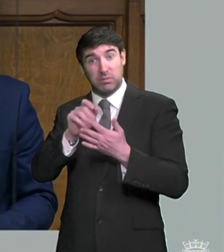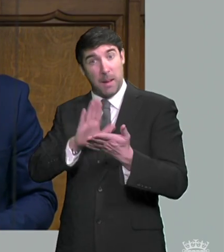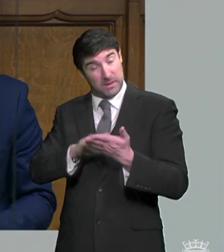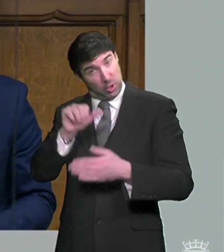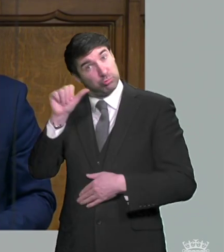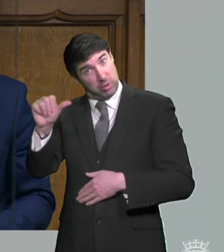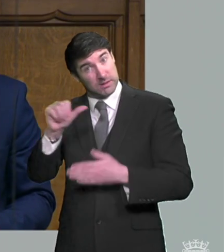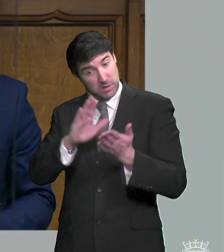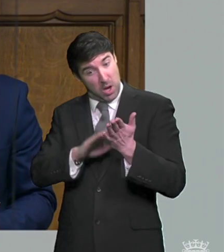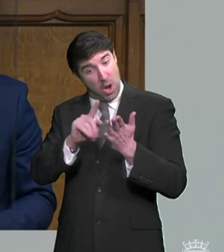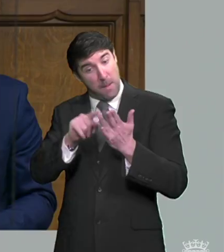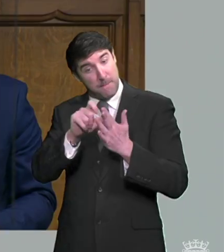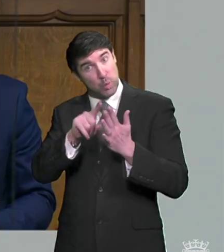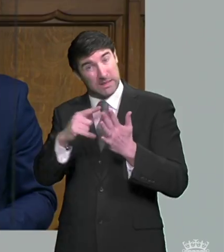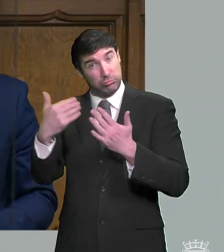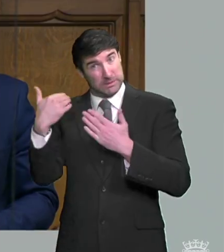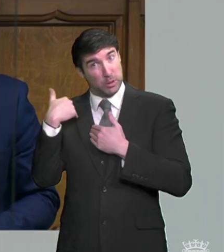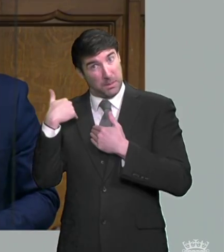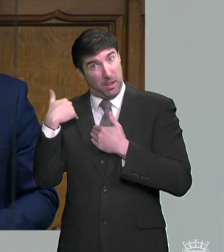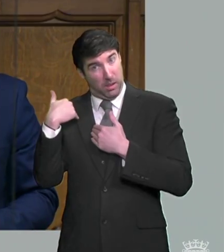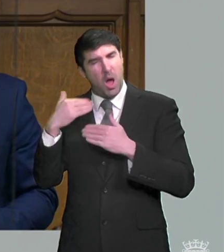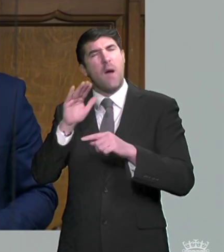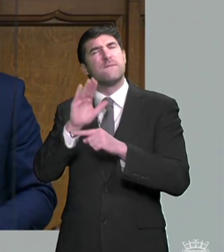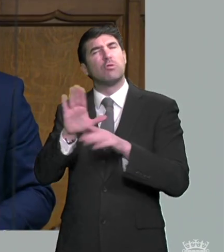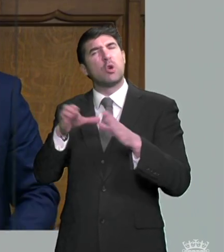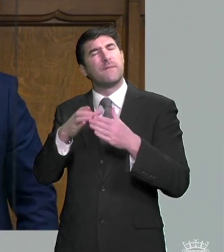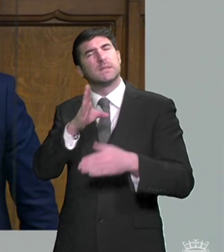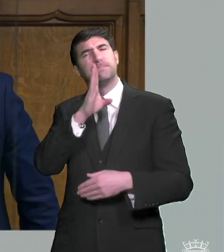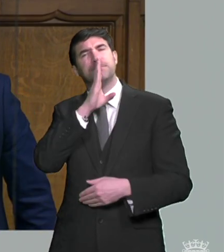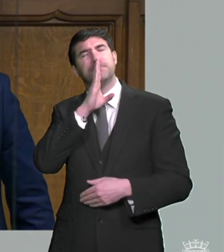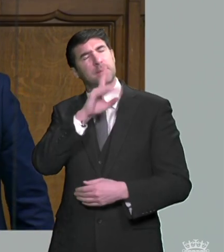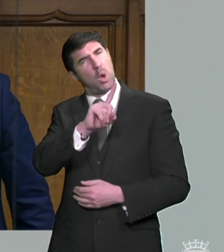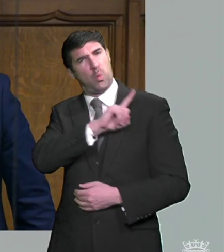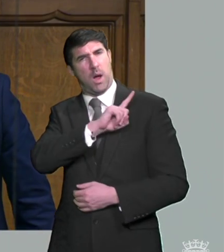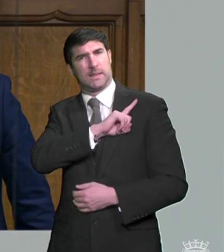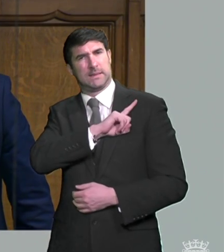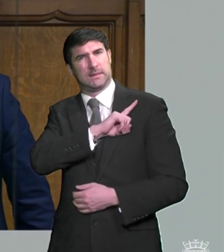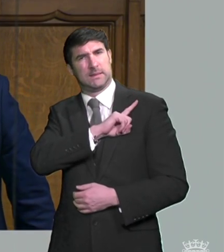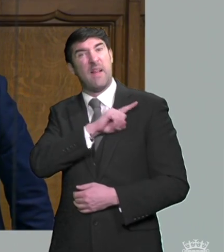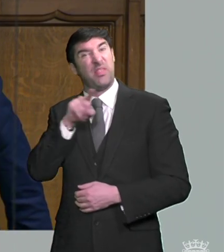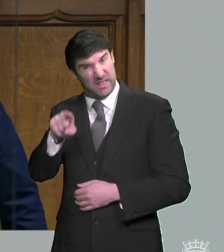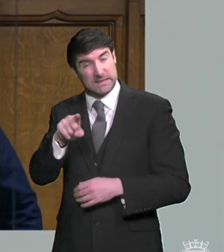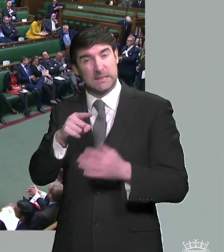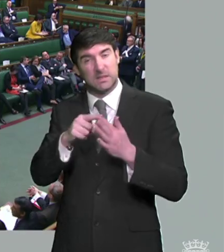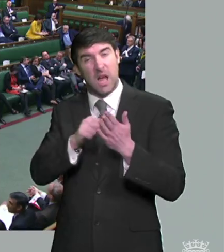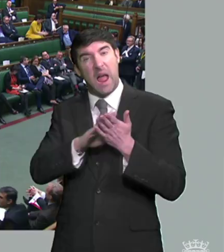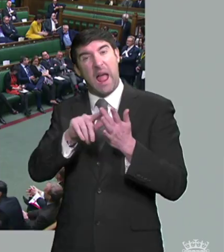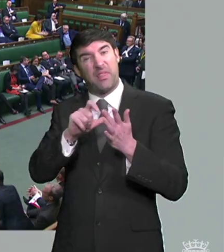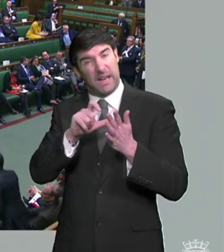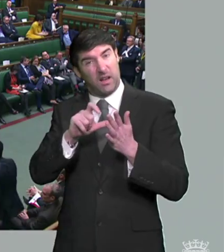What more does the Foreign Office know about Modi’s involvement in that grave act of ethnic cleansing?